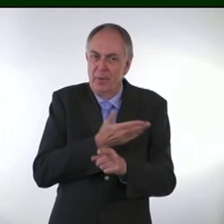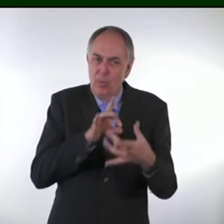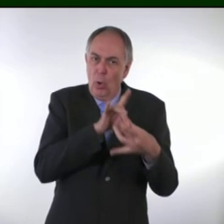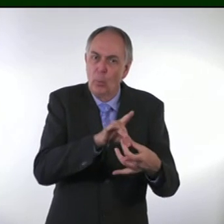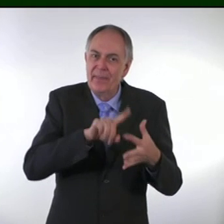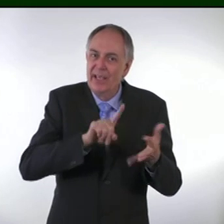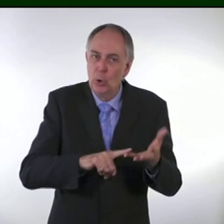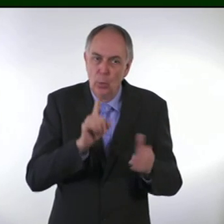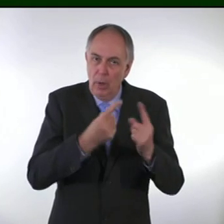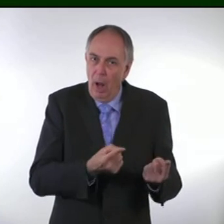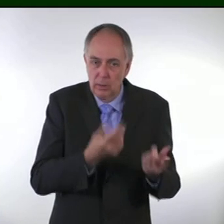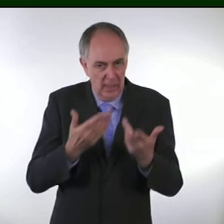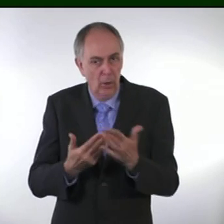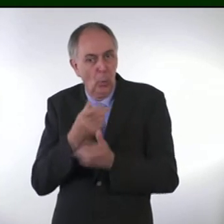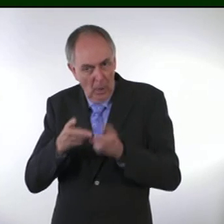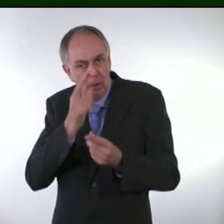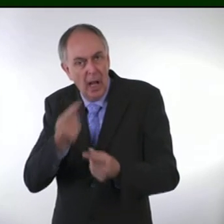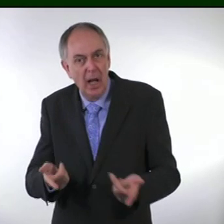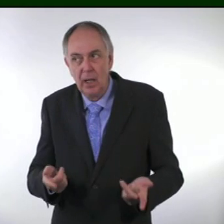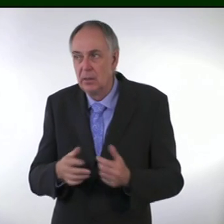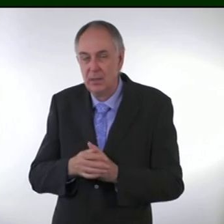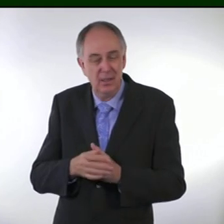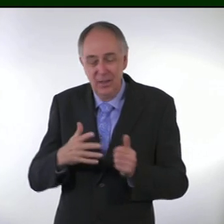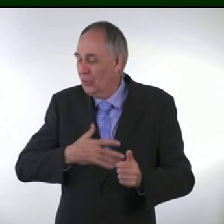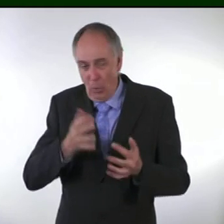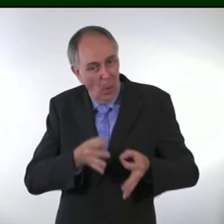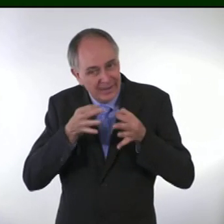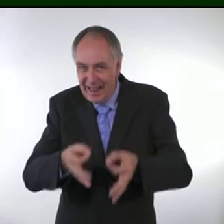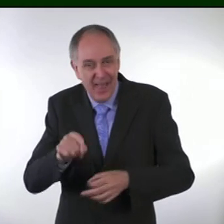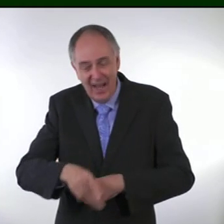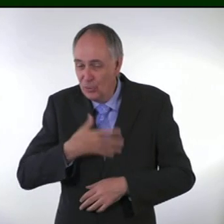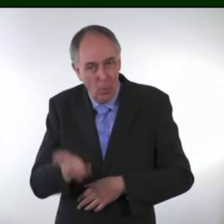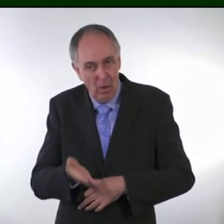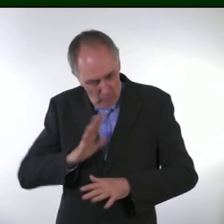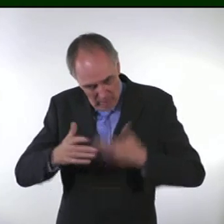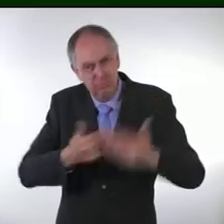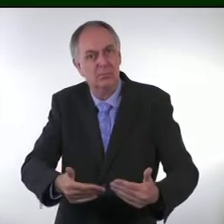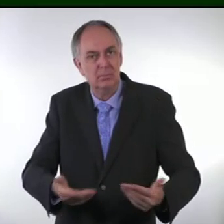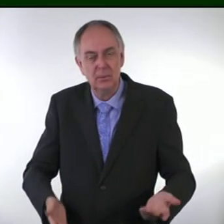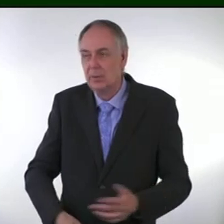That will be very productive for this country. Let us not delay that moment; let us get on with it.